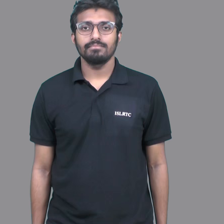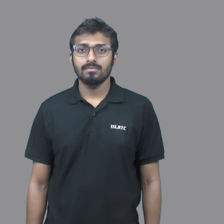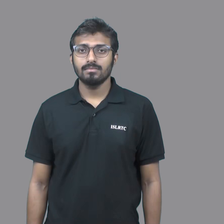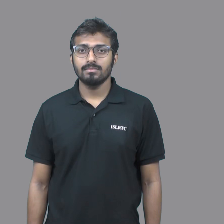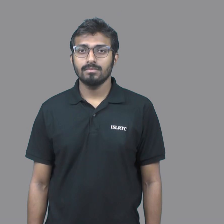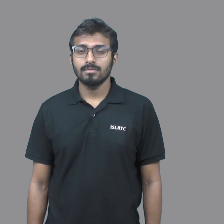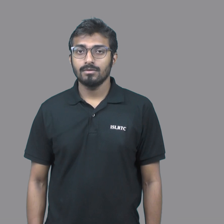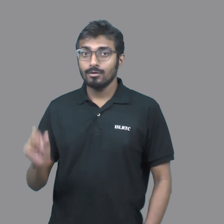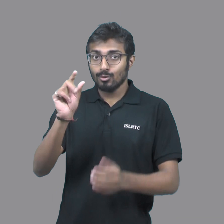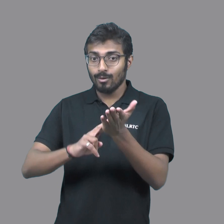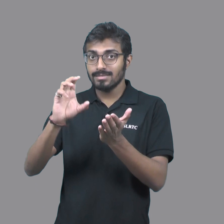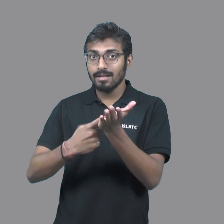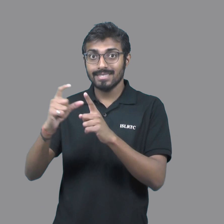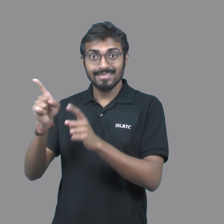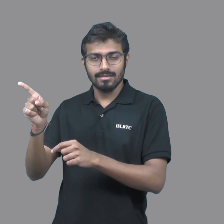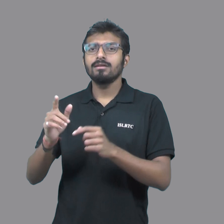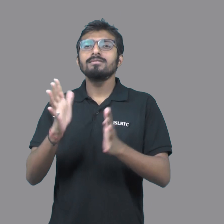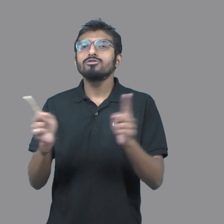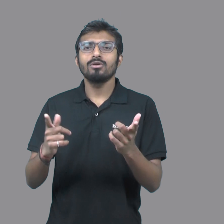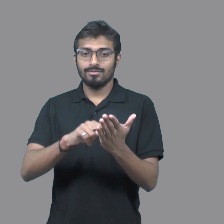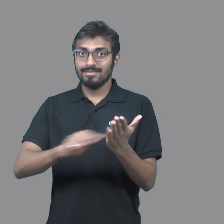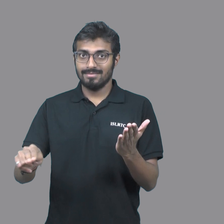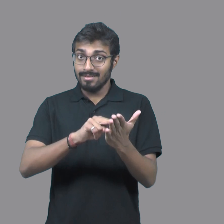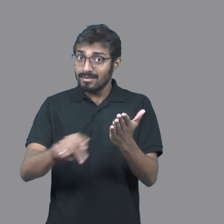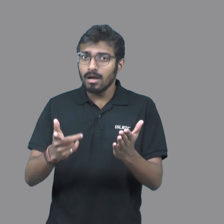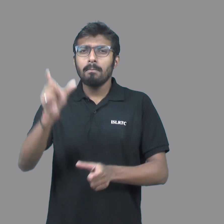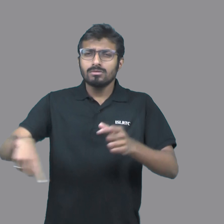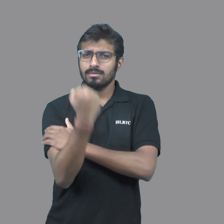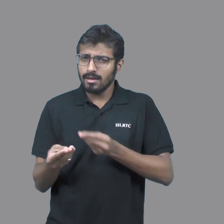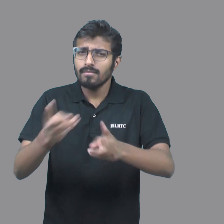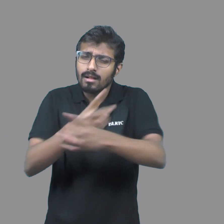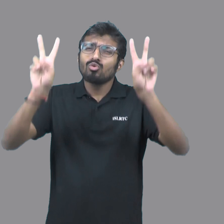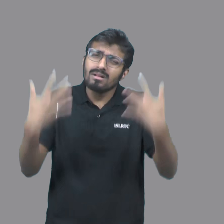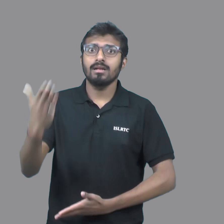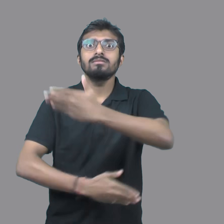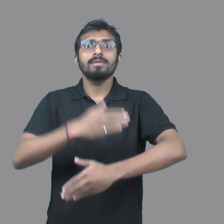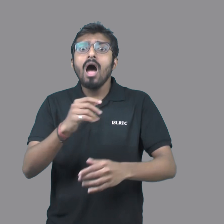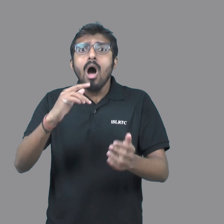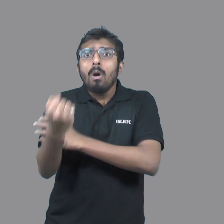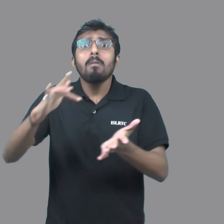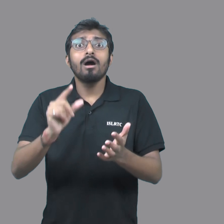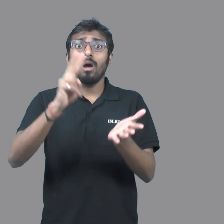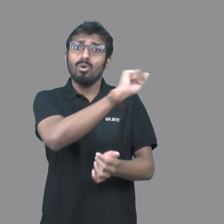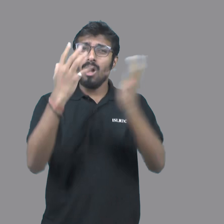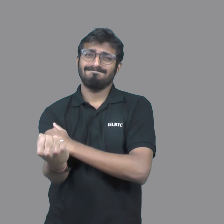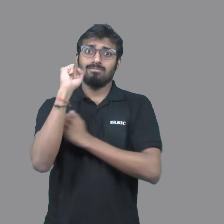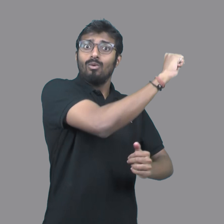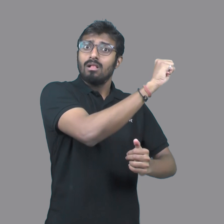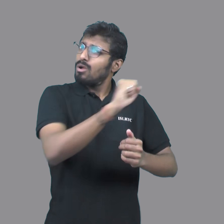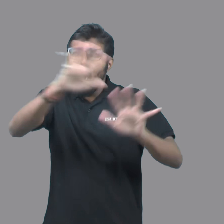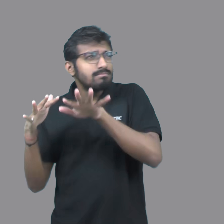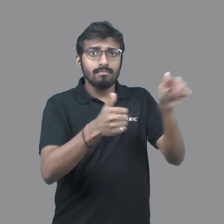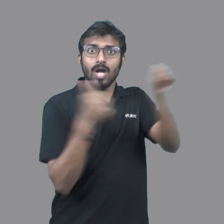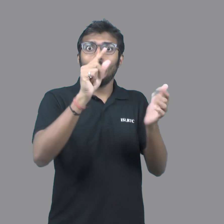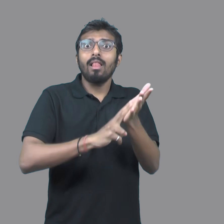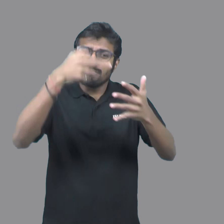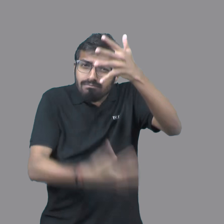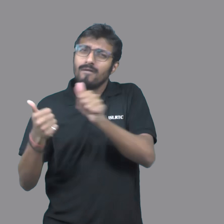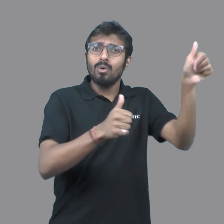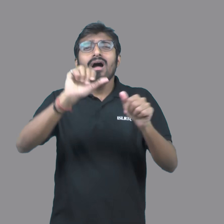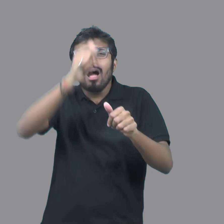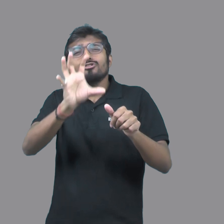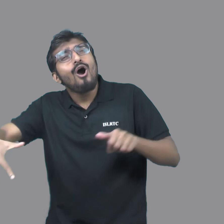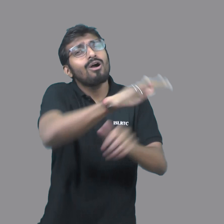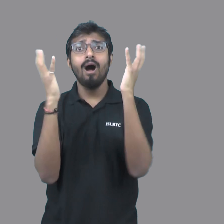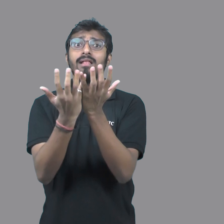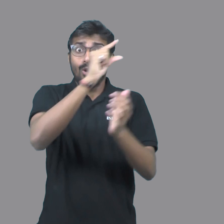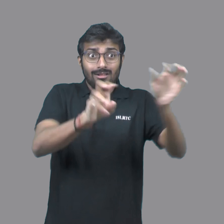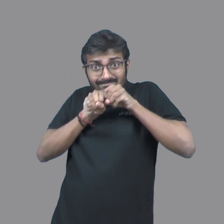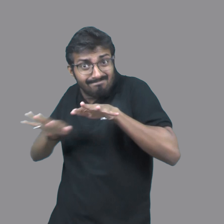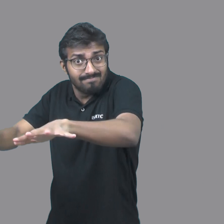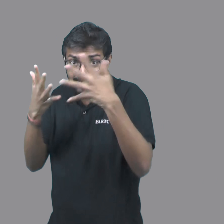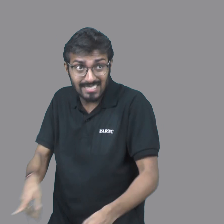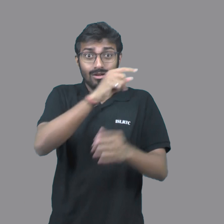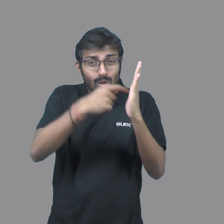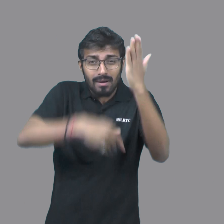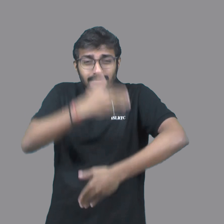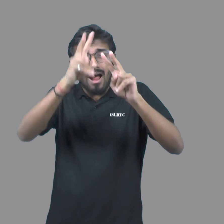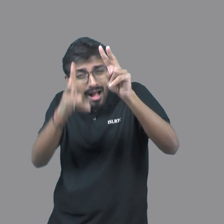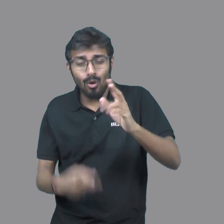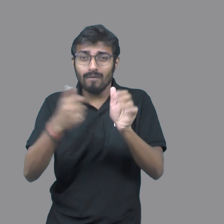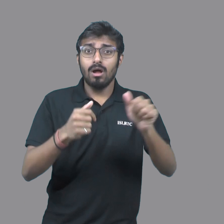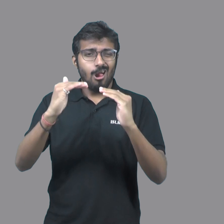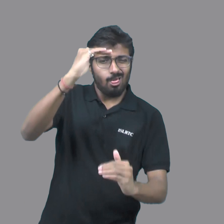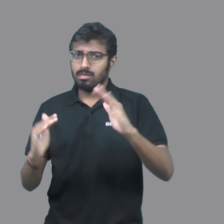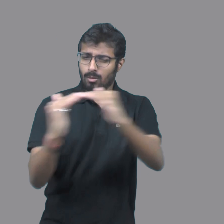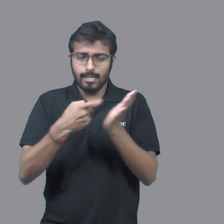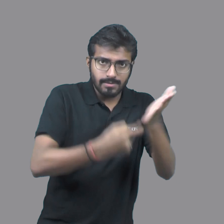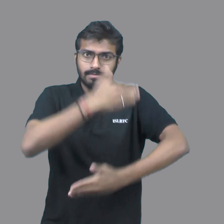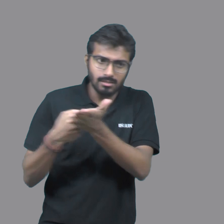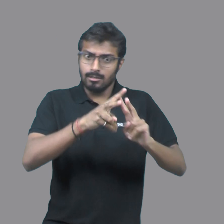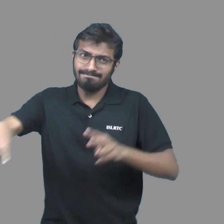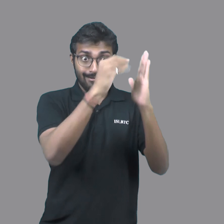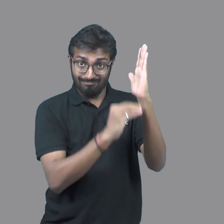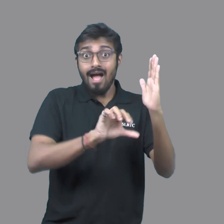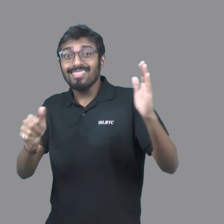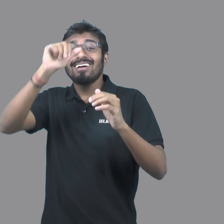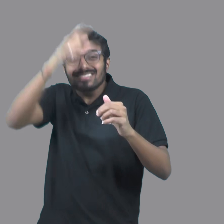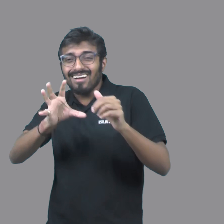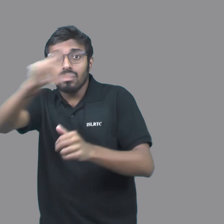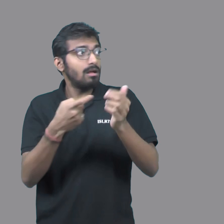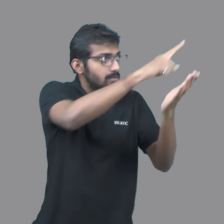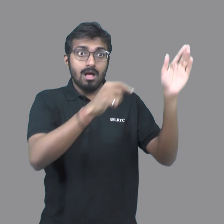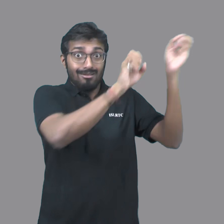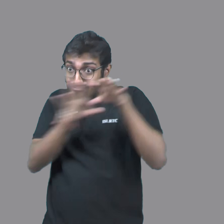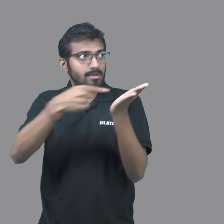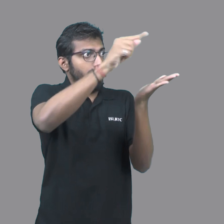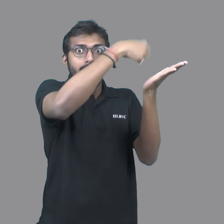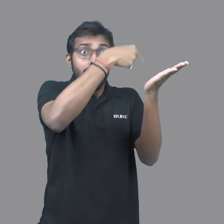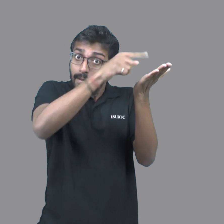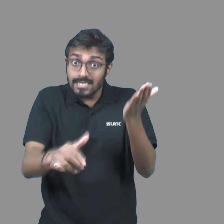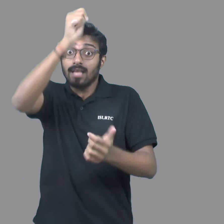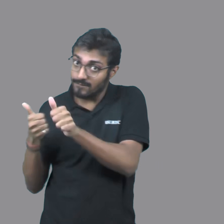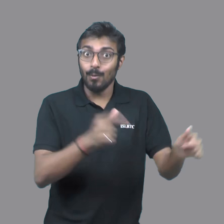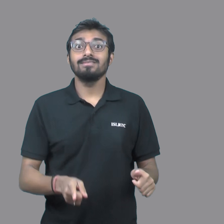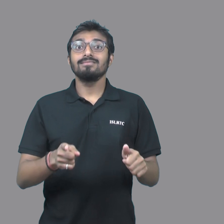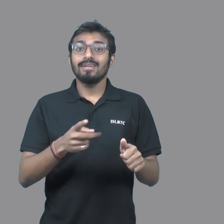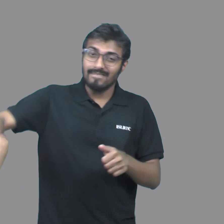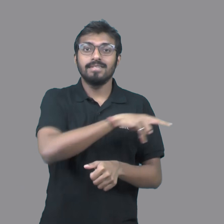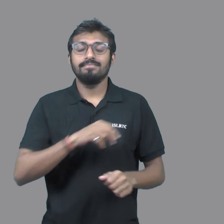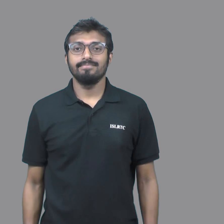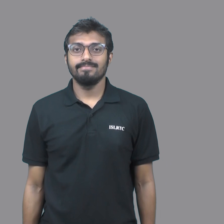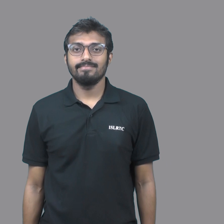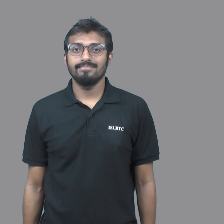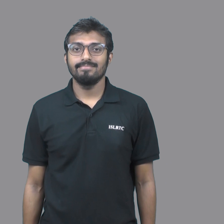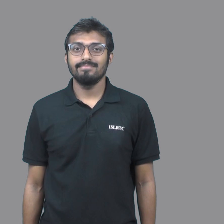Uncrpd